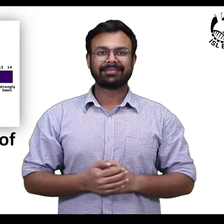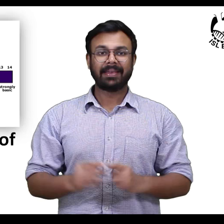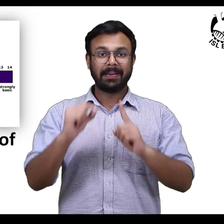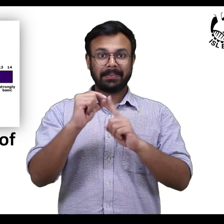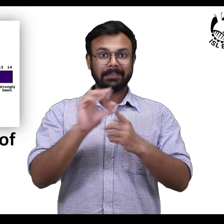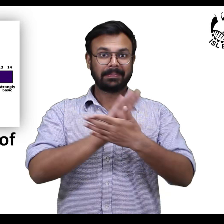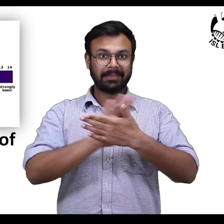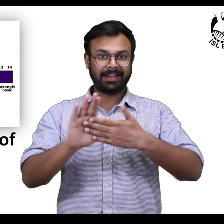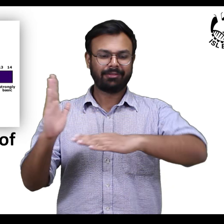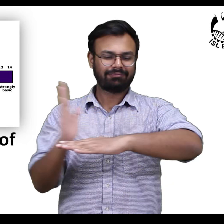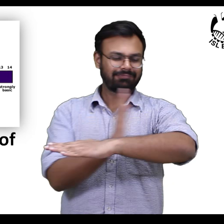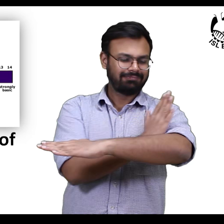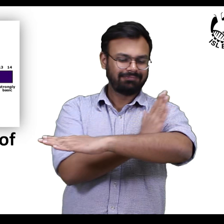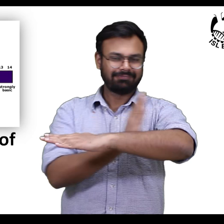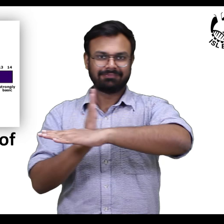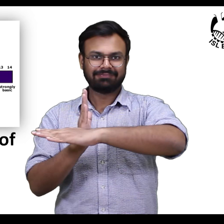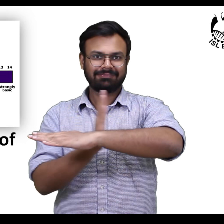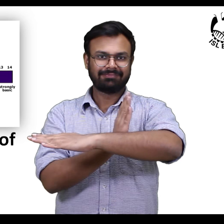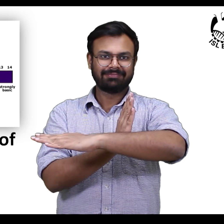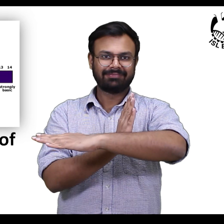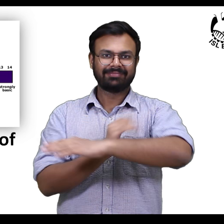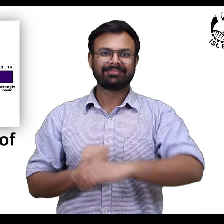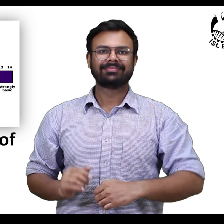pH Potential of Hydrogen